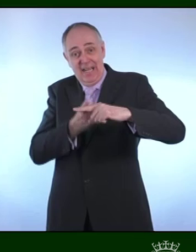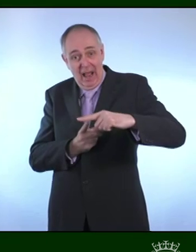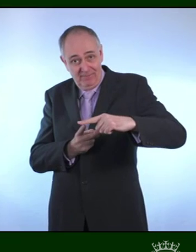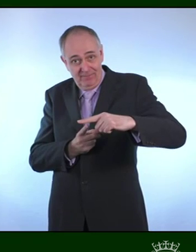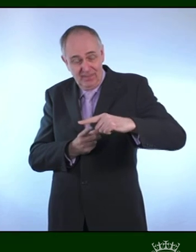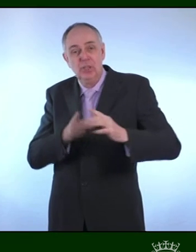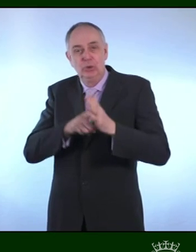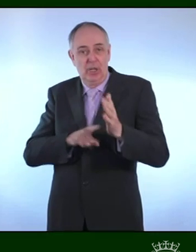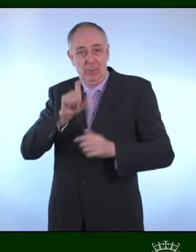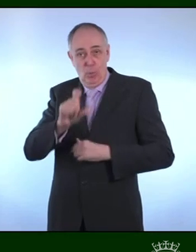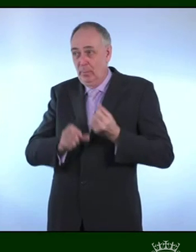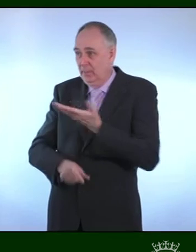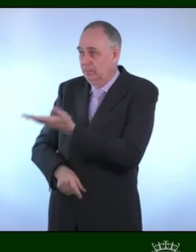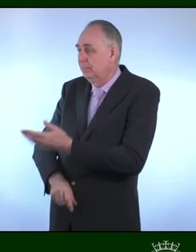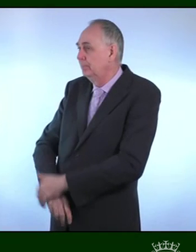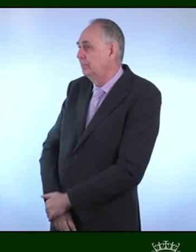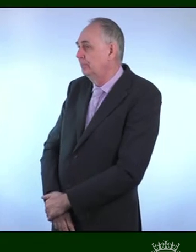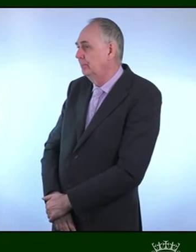We will now start the second part of Prime Minister’s questions, which will open with Jeremy Corbyn.